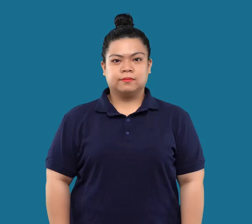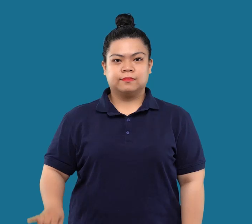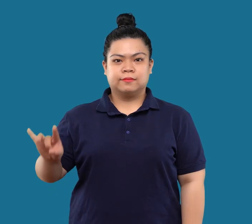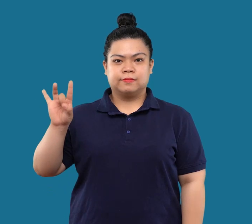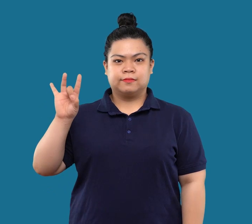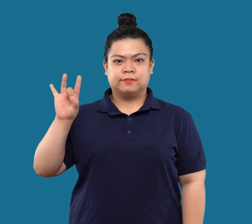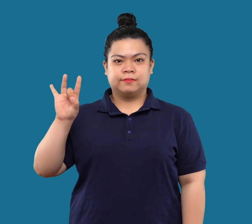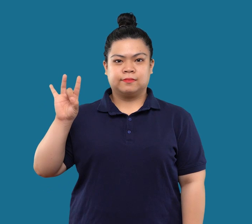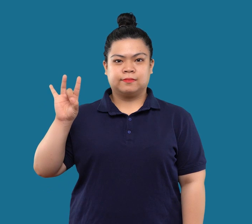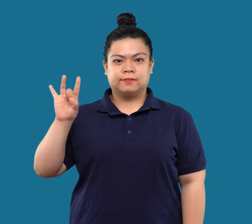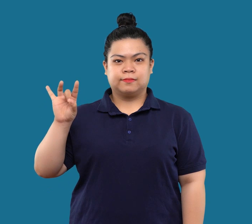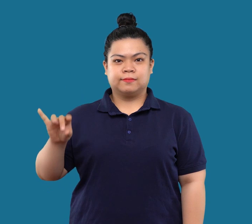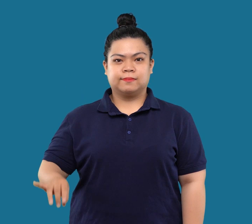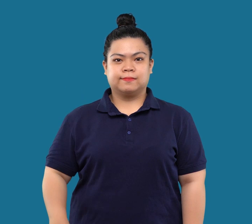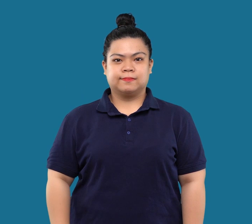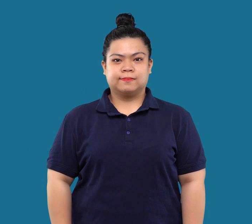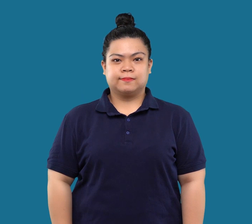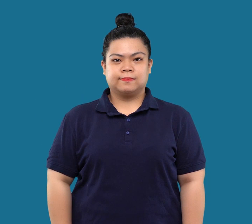h